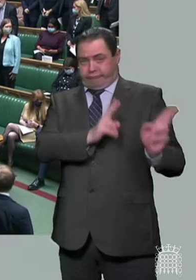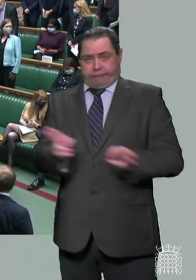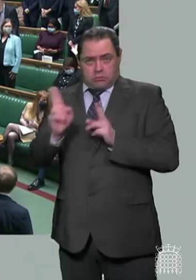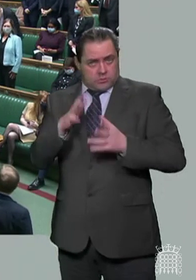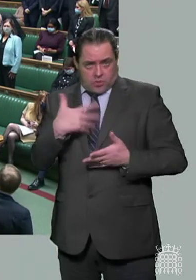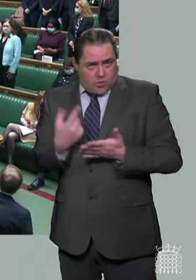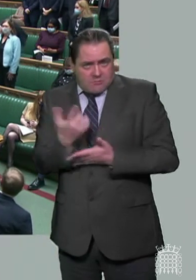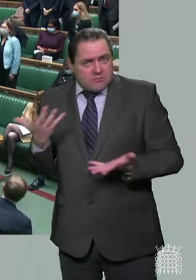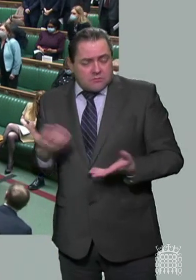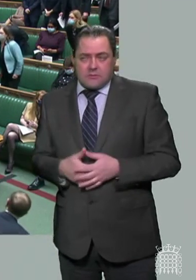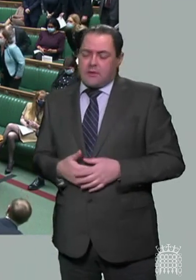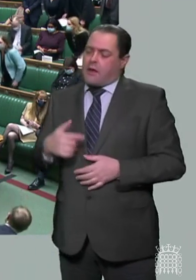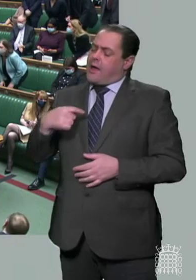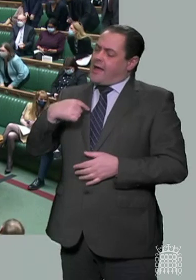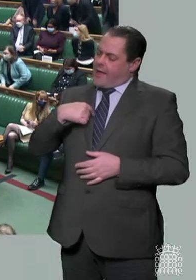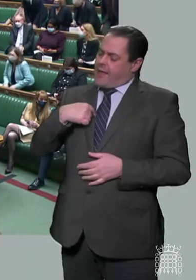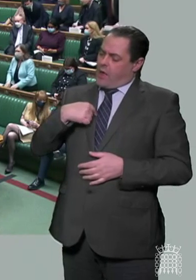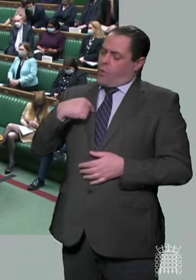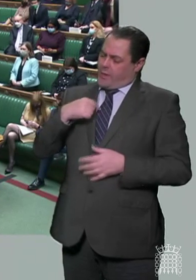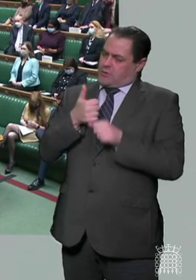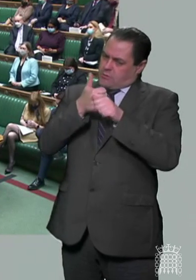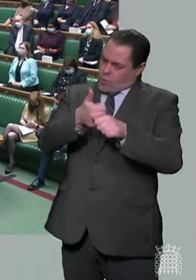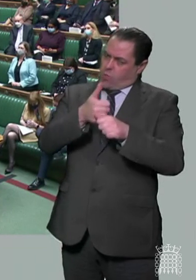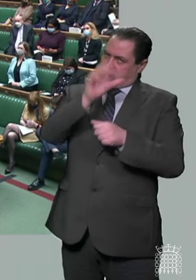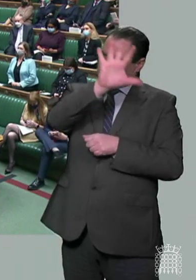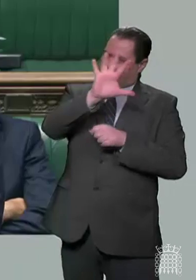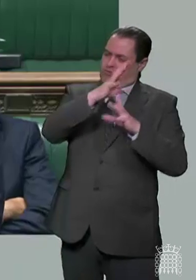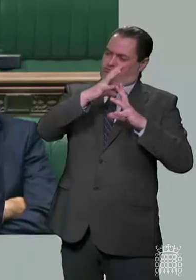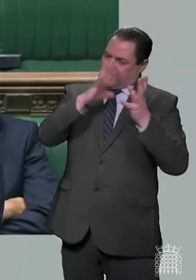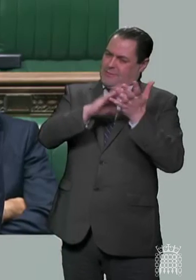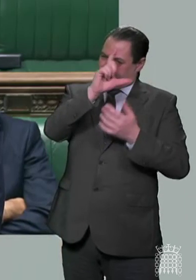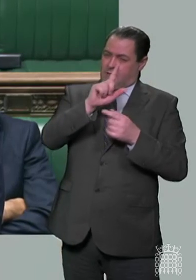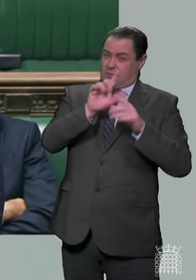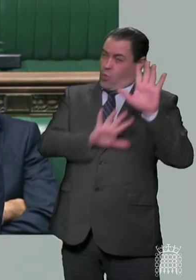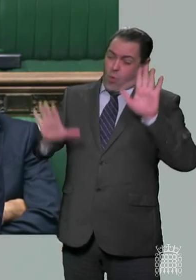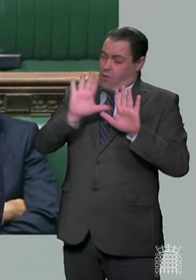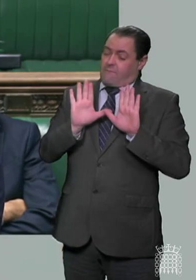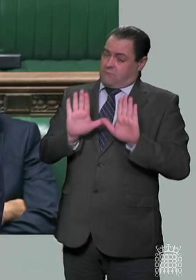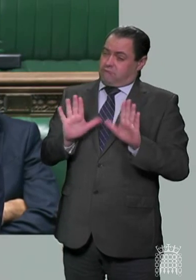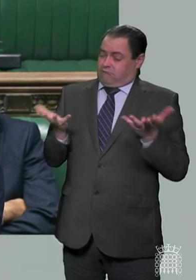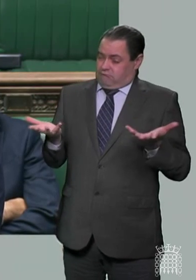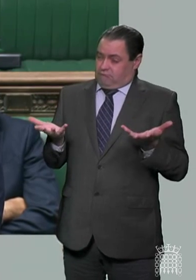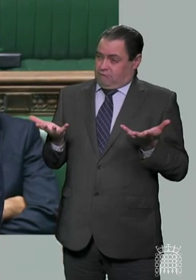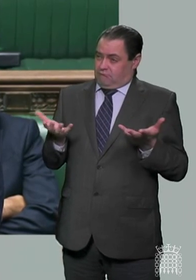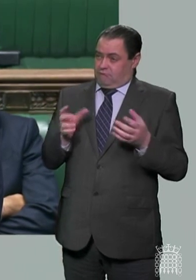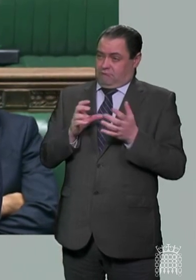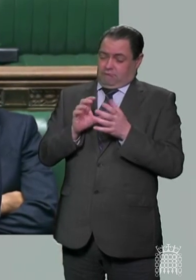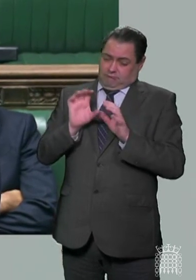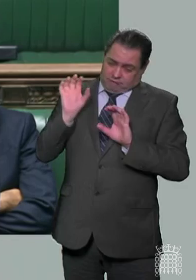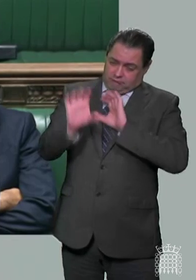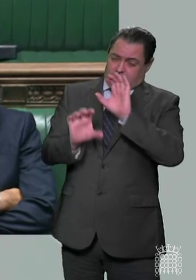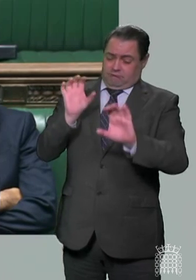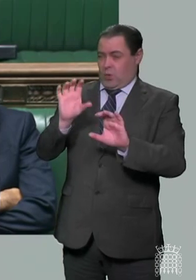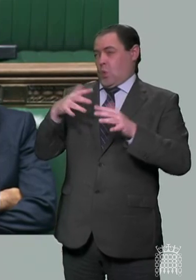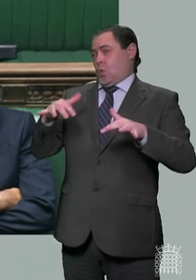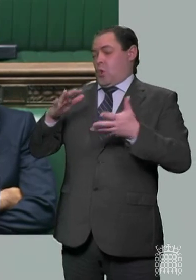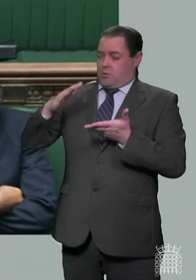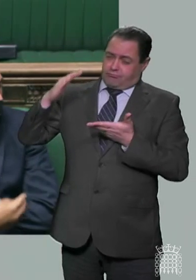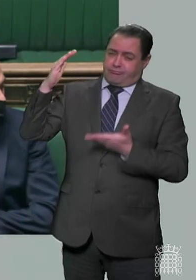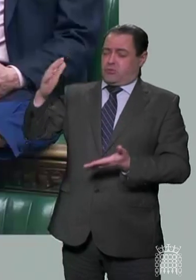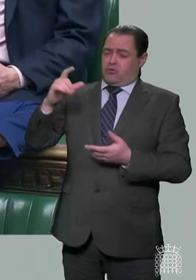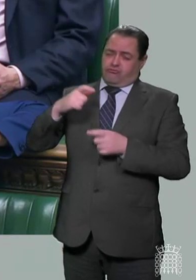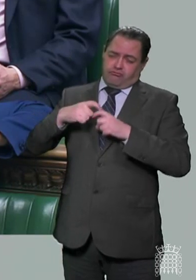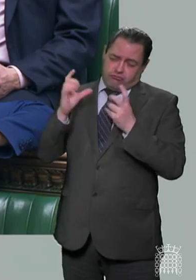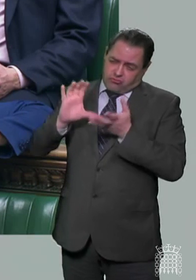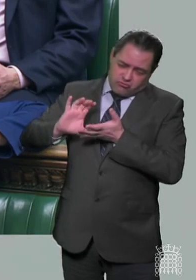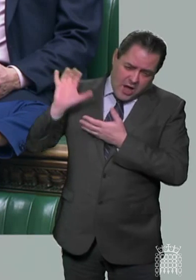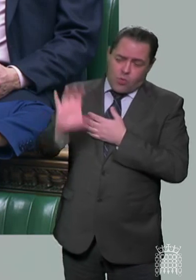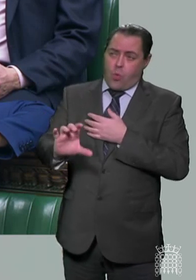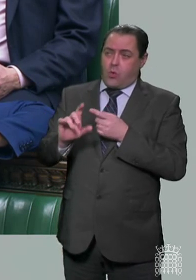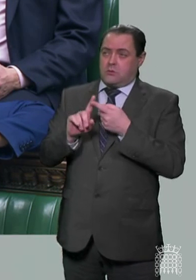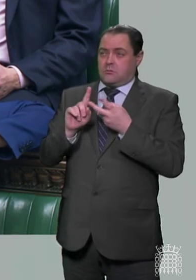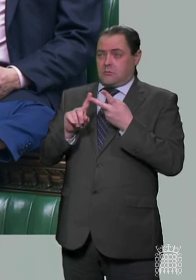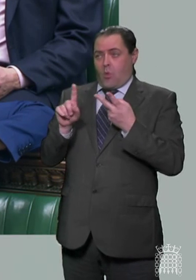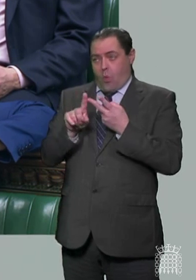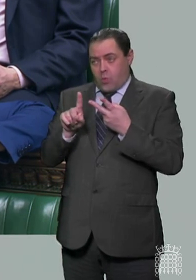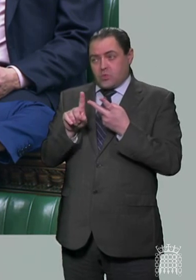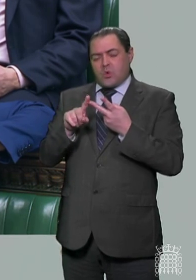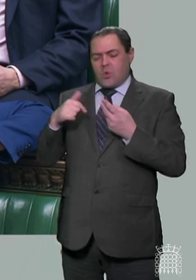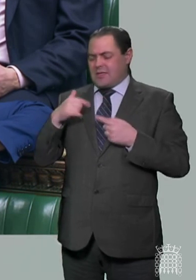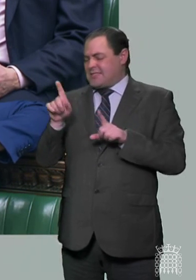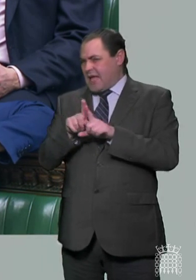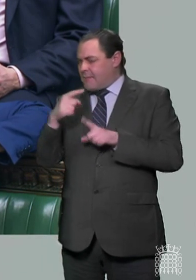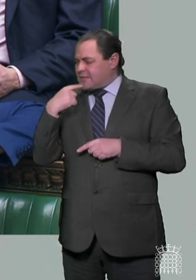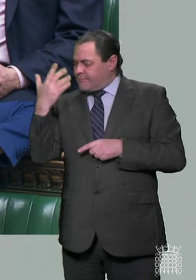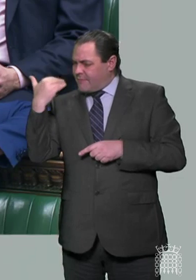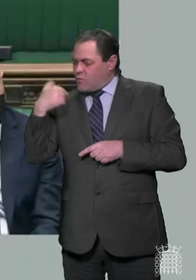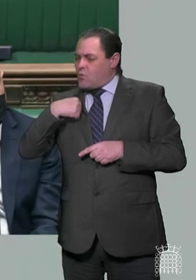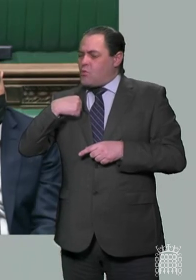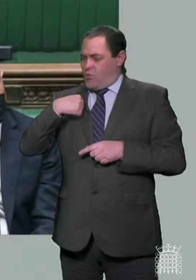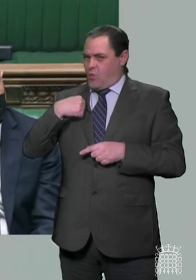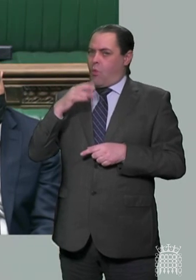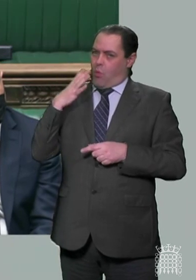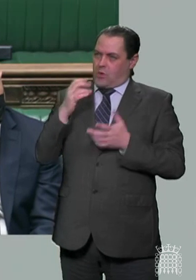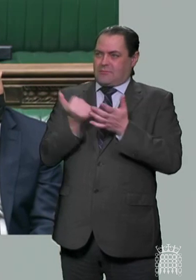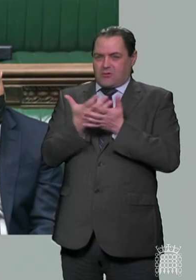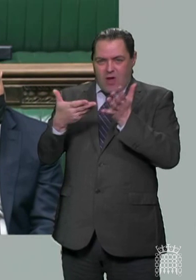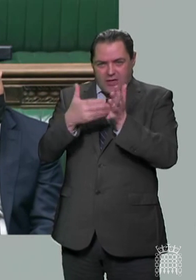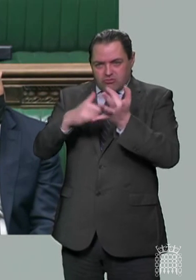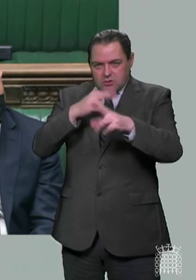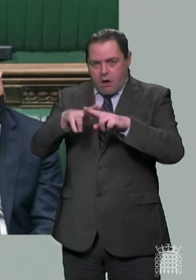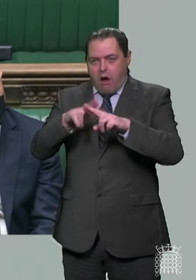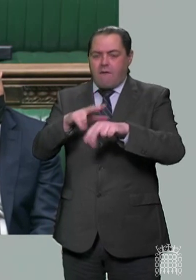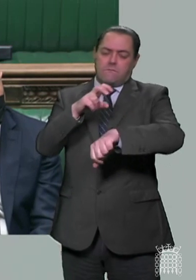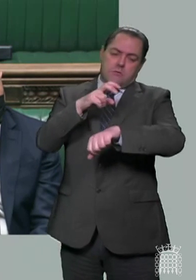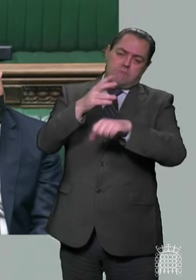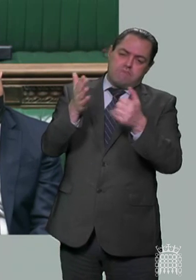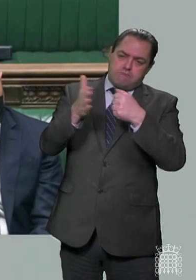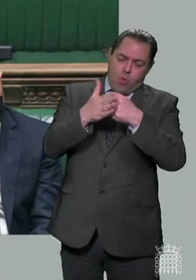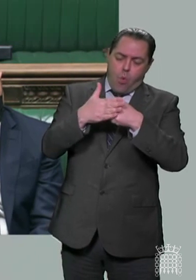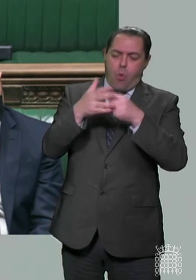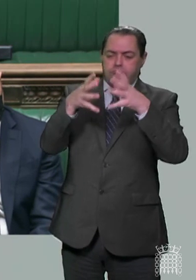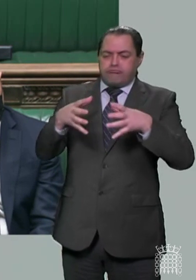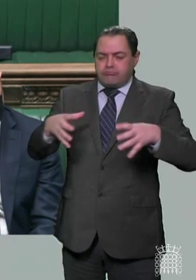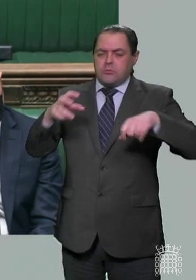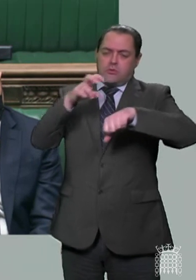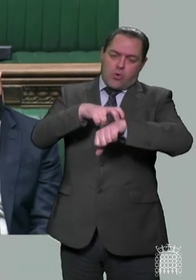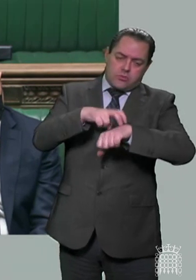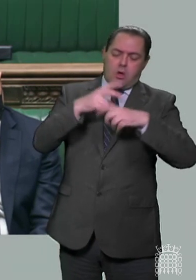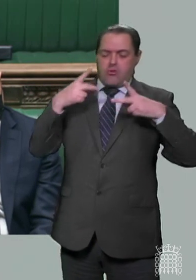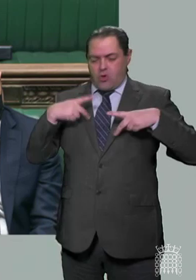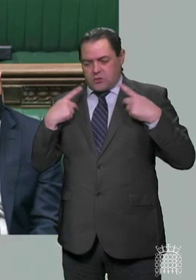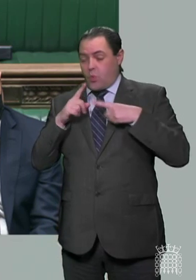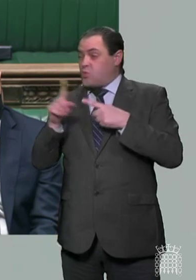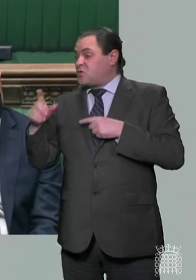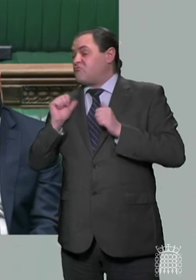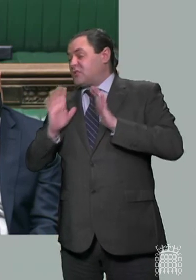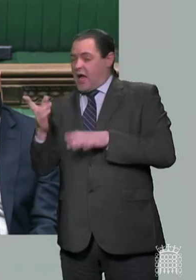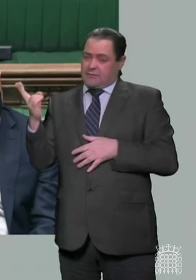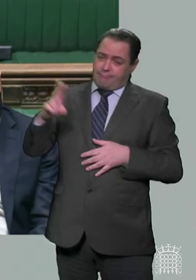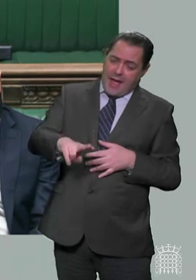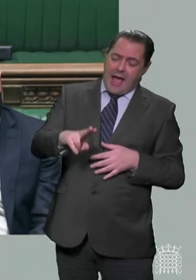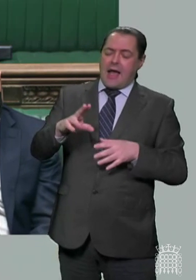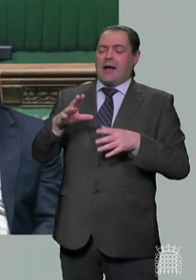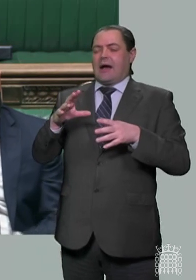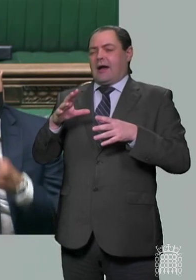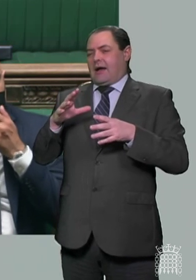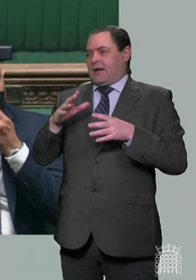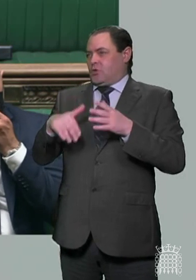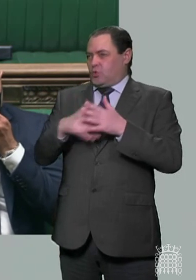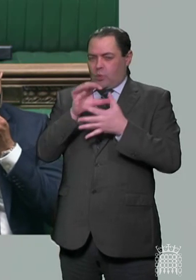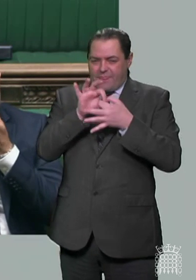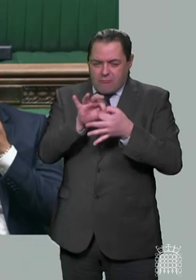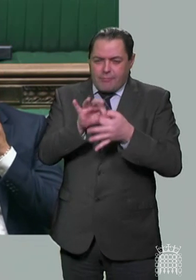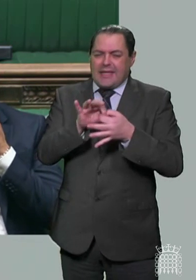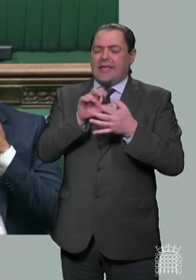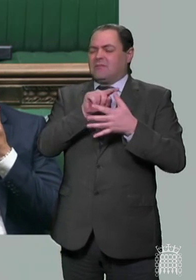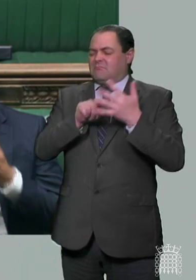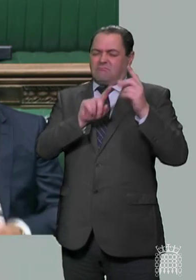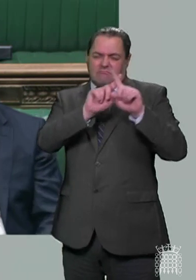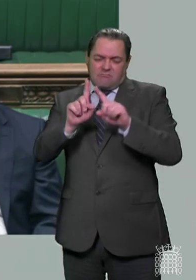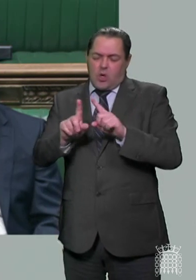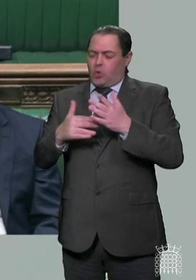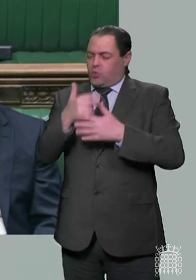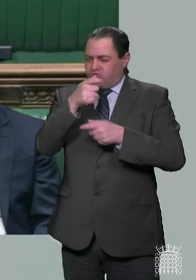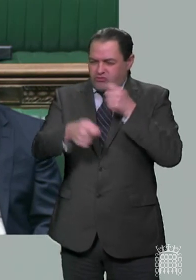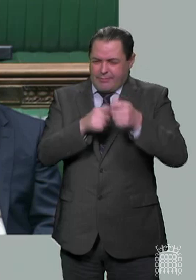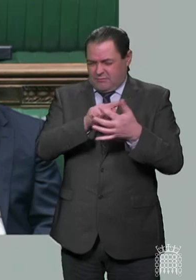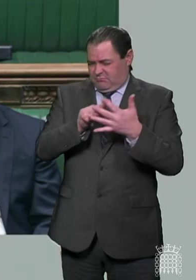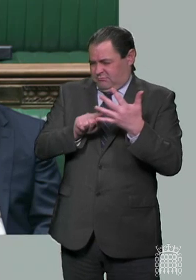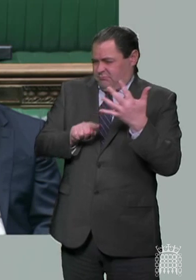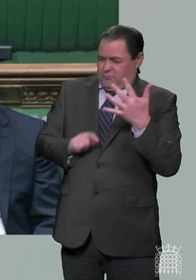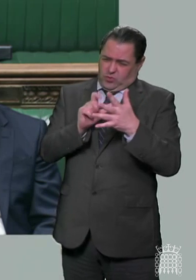What we are doing is supporting hospitals in Greater Manchester and up and down the country with record investment and, as I said in an earlier answer, by making sure that we supplement the staff by calling doctors back to the colours and with volunteers, new therapeutic treatments and all the extra things that we are doing.